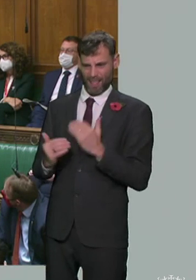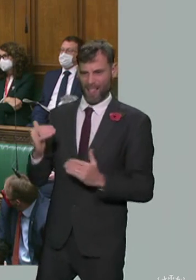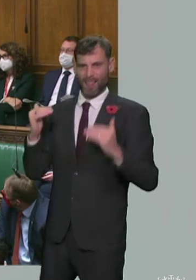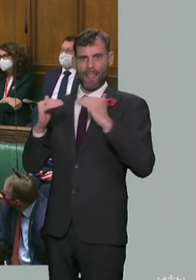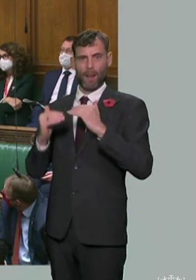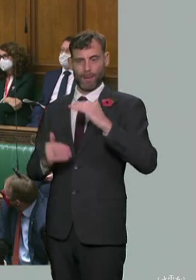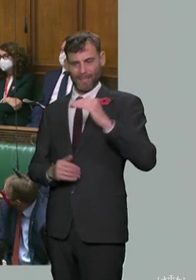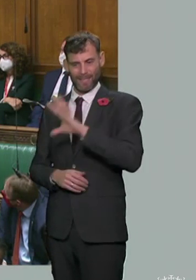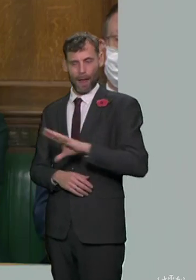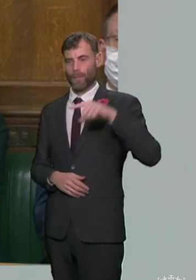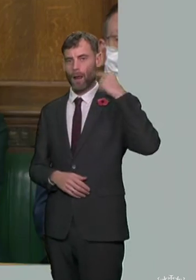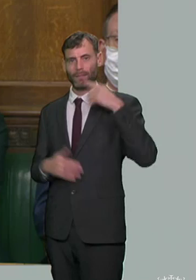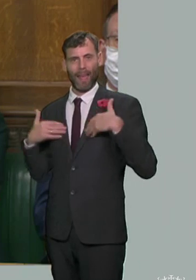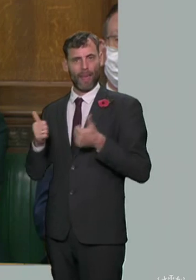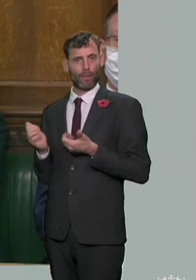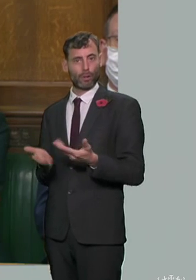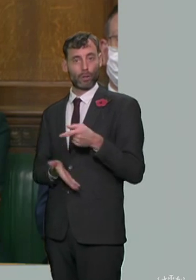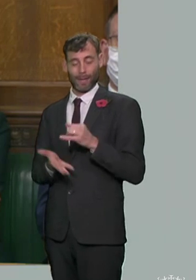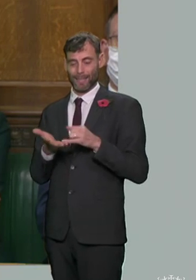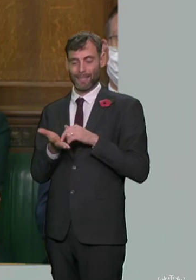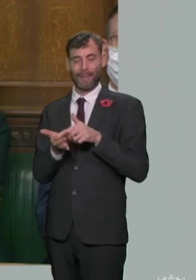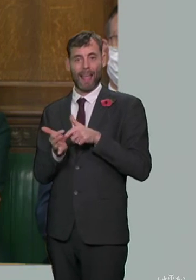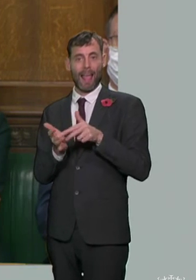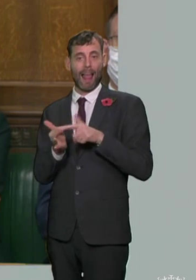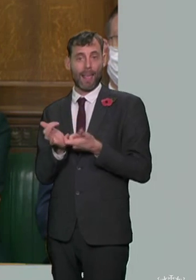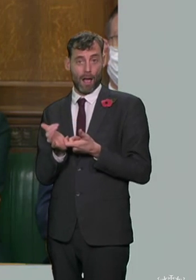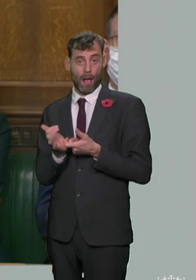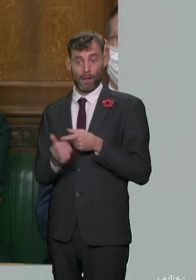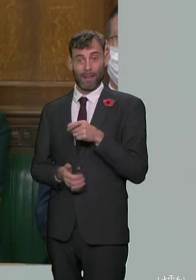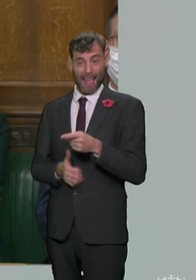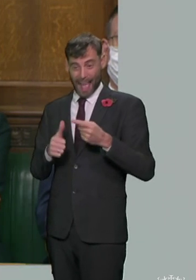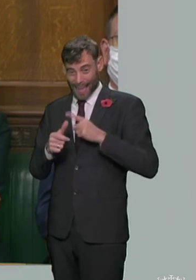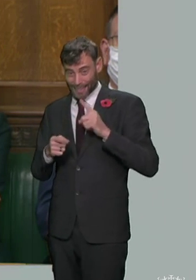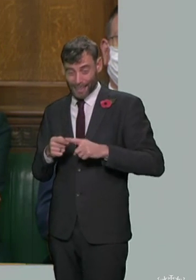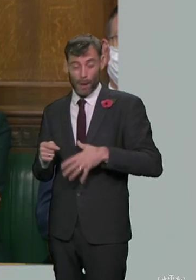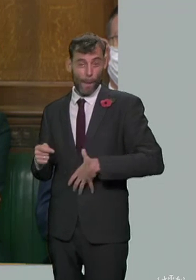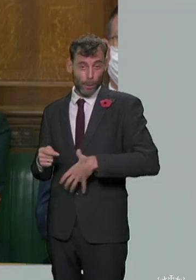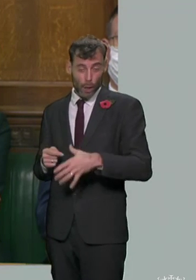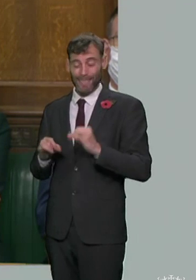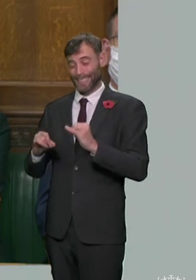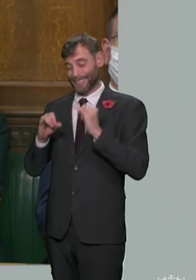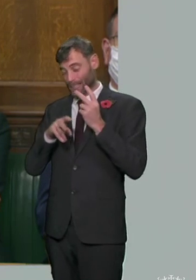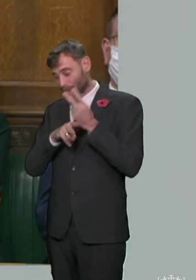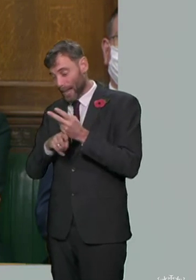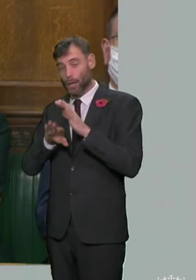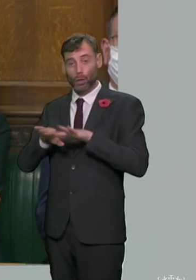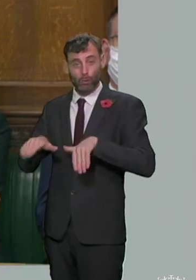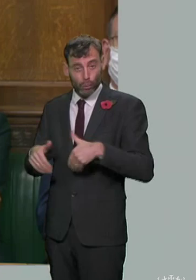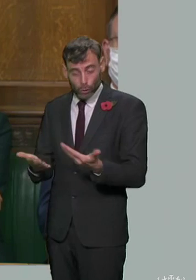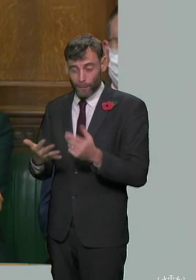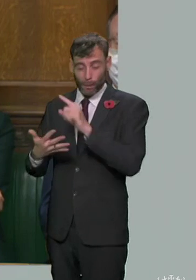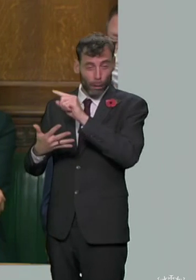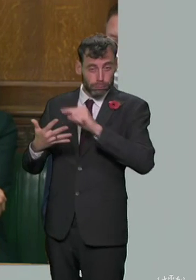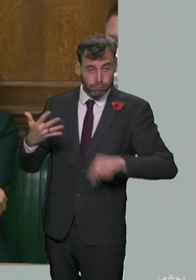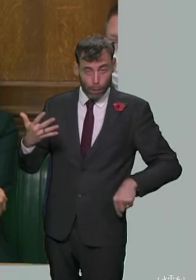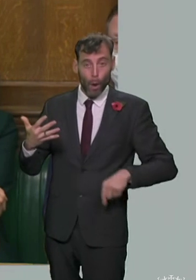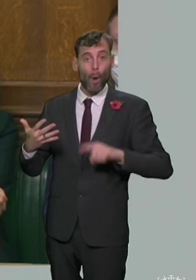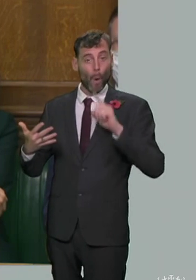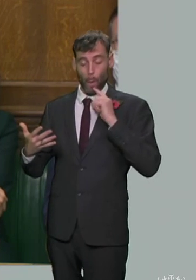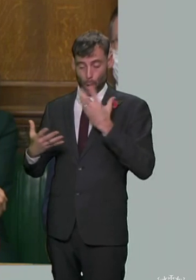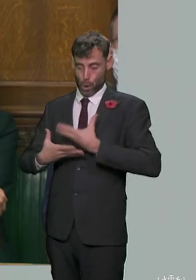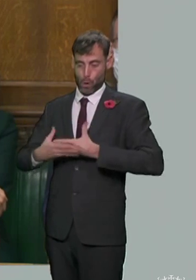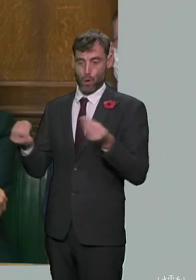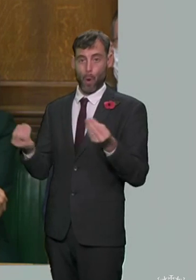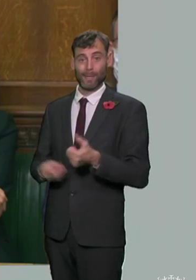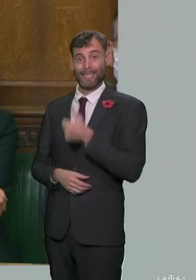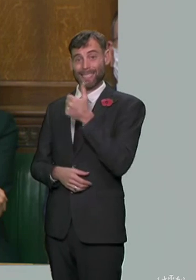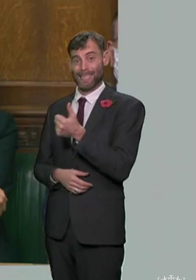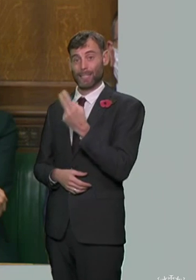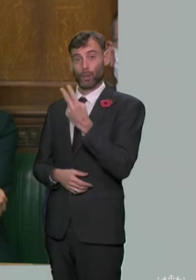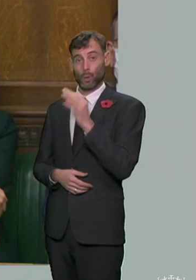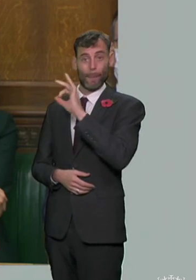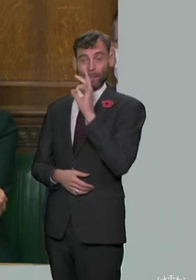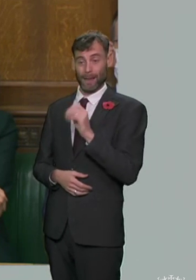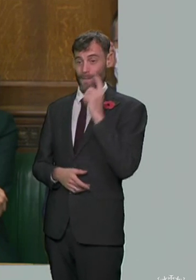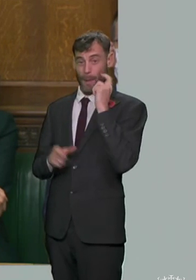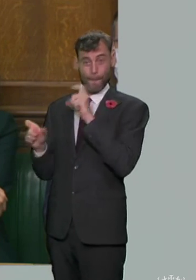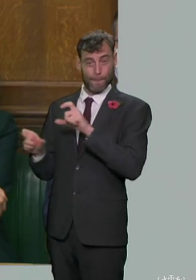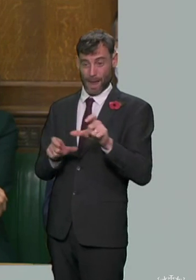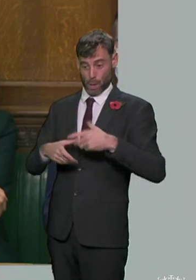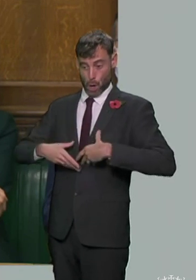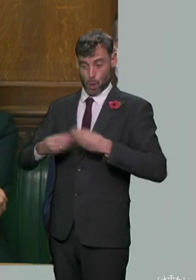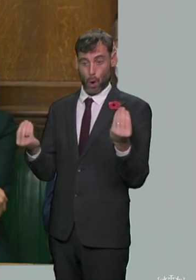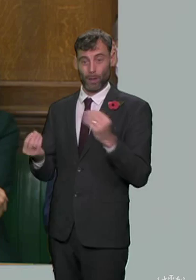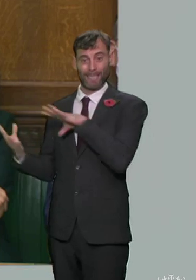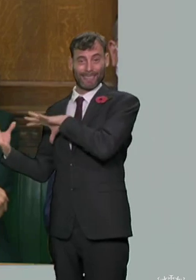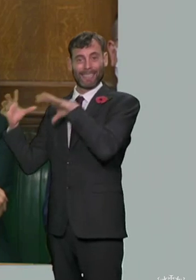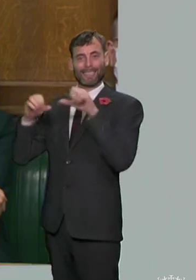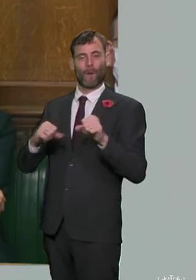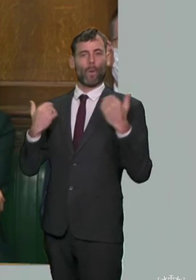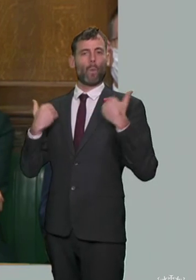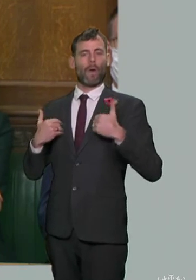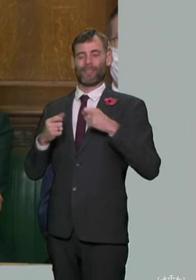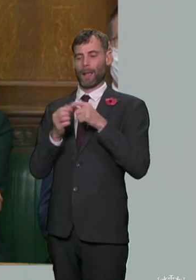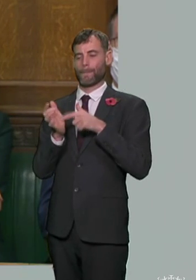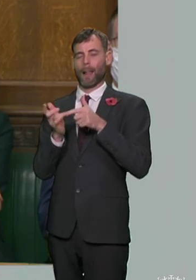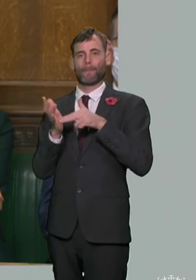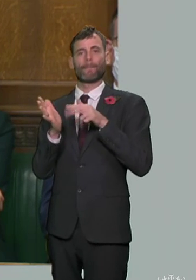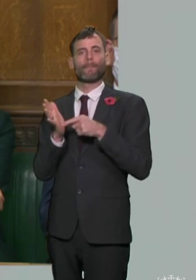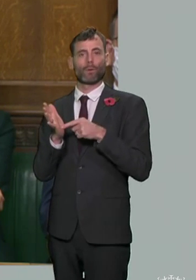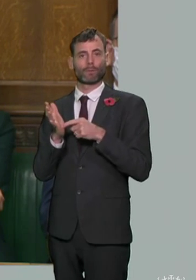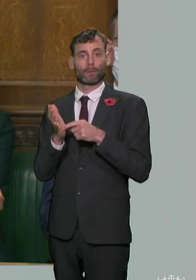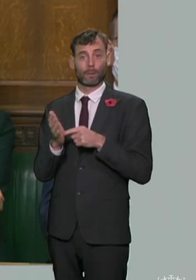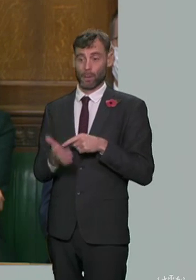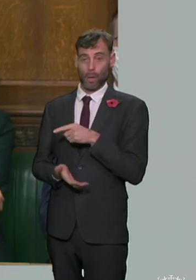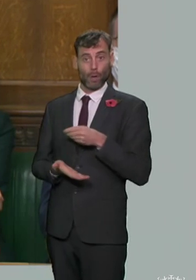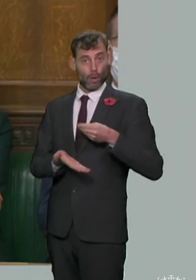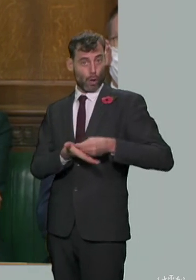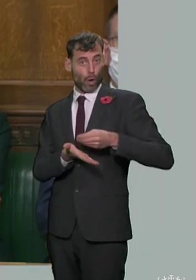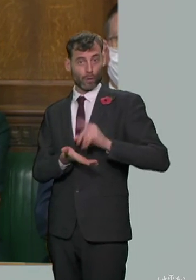St Helier Hospital is set to lose its A&E, maternity, intensive care, children’s service, renal unit and 62% of beds to healthy, wealthy Belmont, at a staggering cost of £600 million.